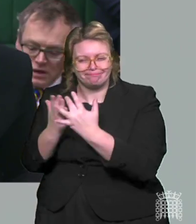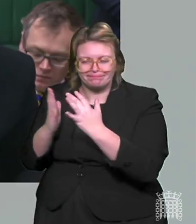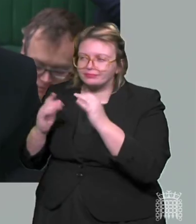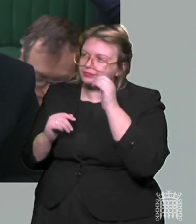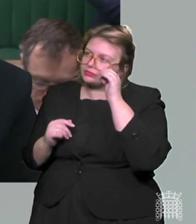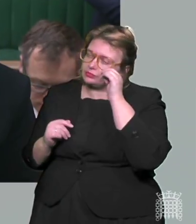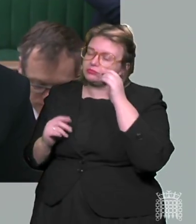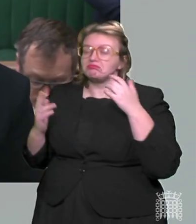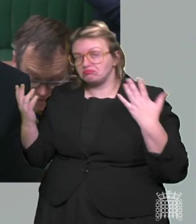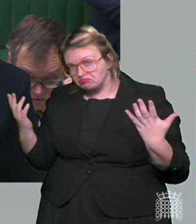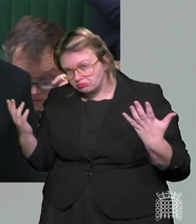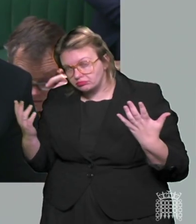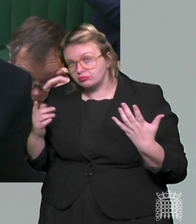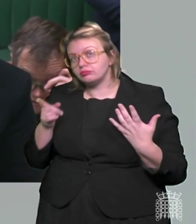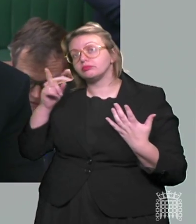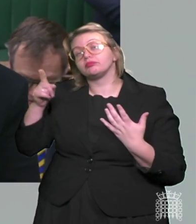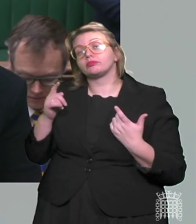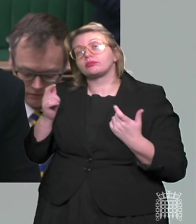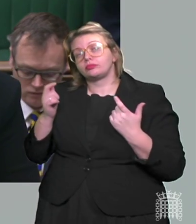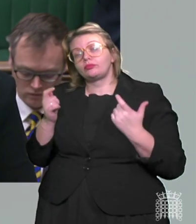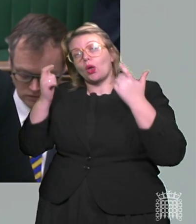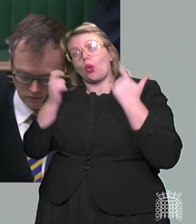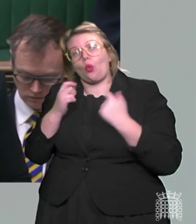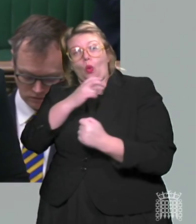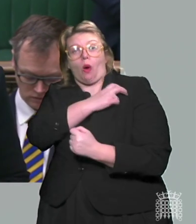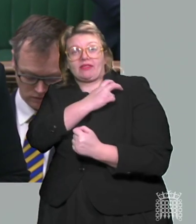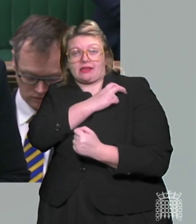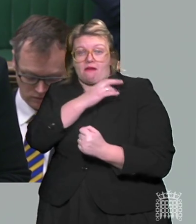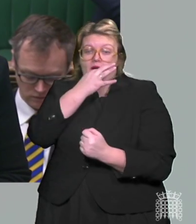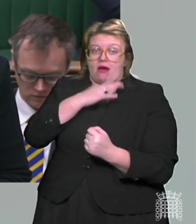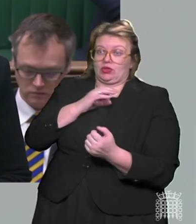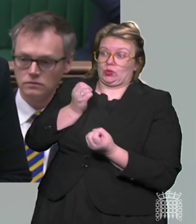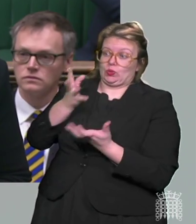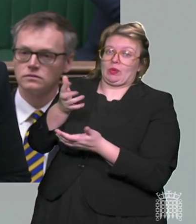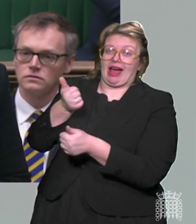I would just listen to this for a moment. It is a very delicate area of international law.